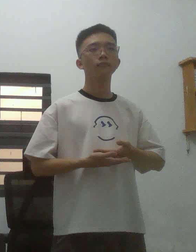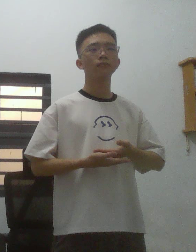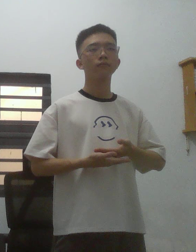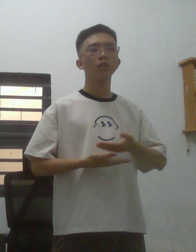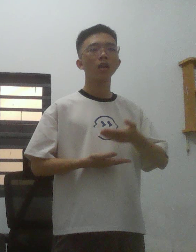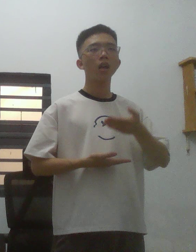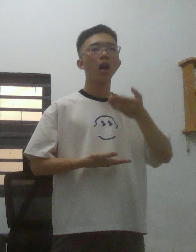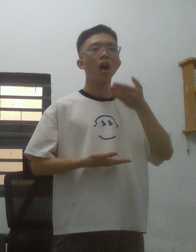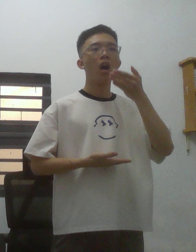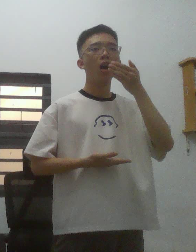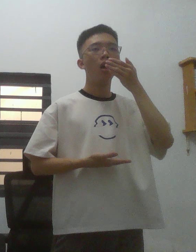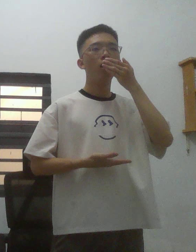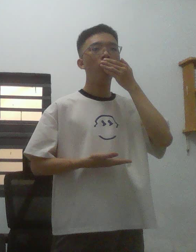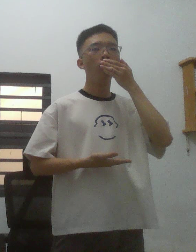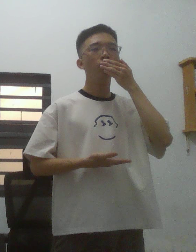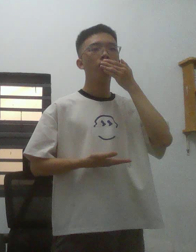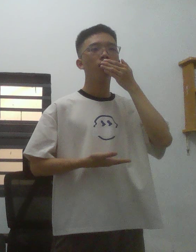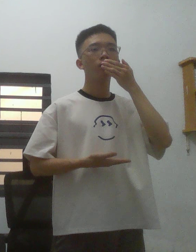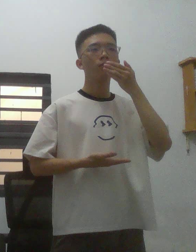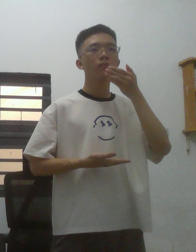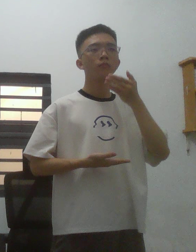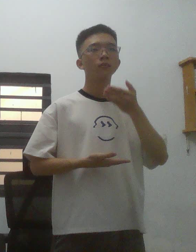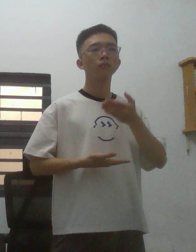sup